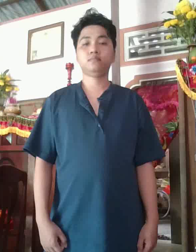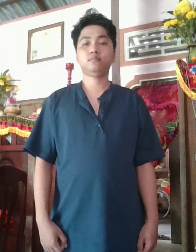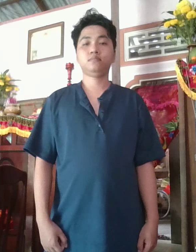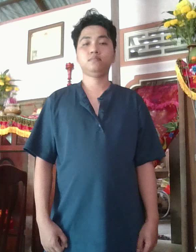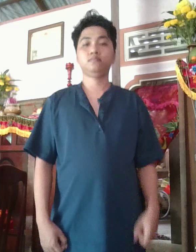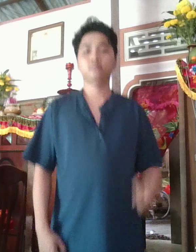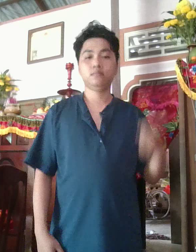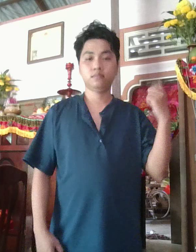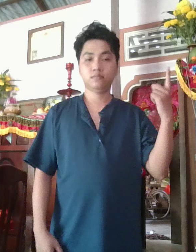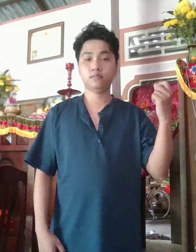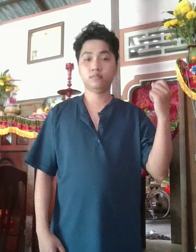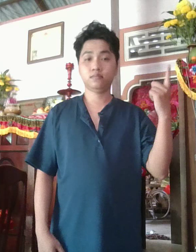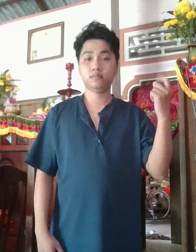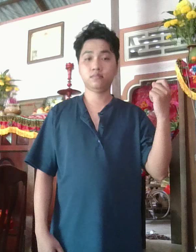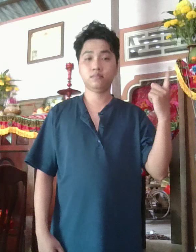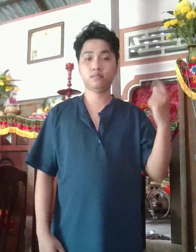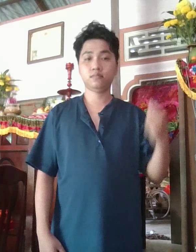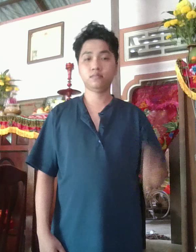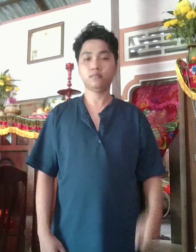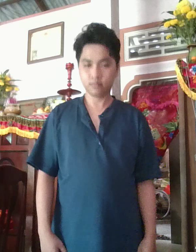hieu